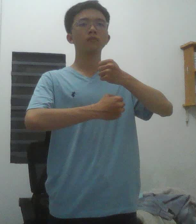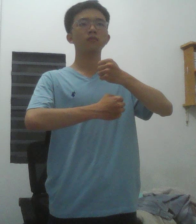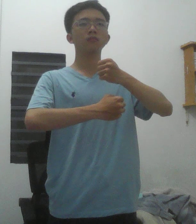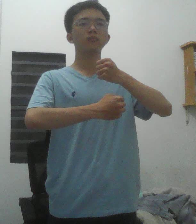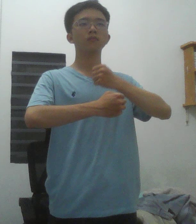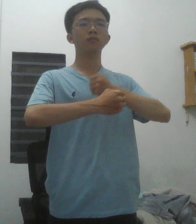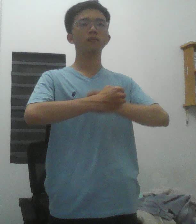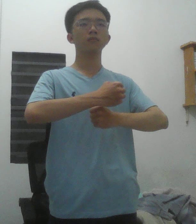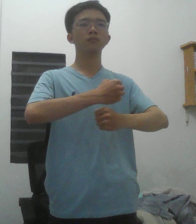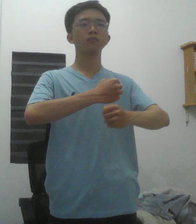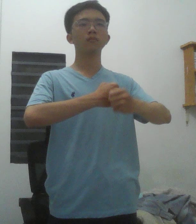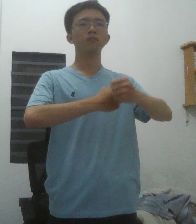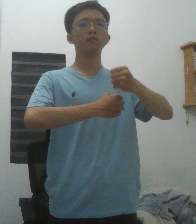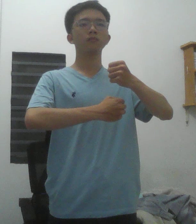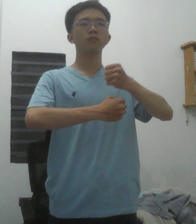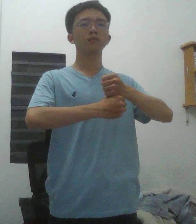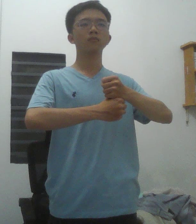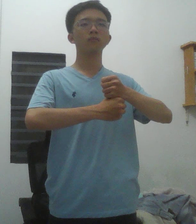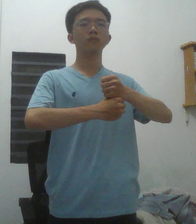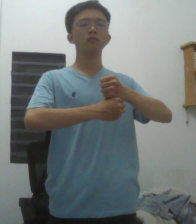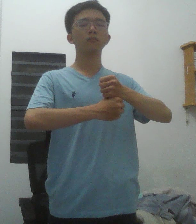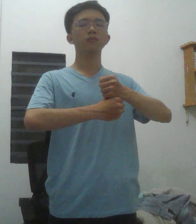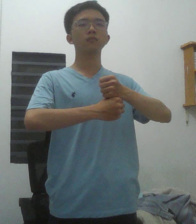nam